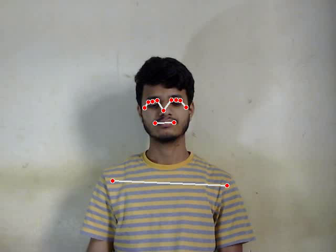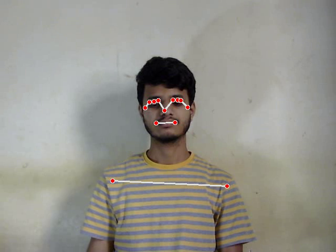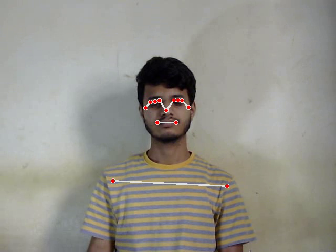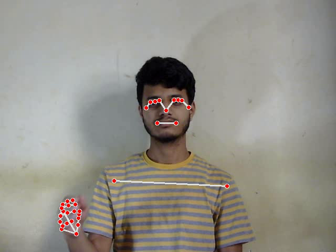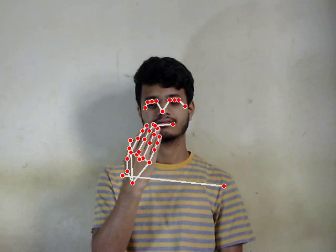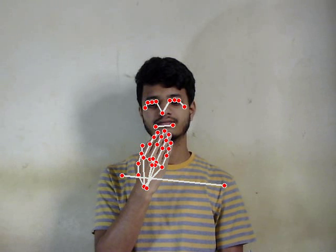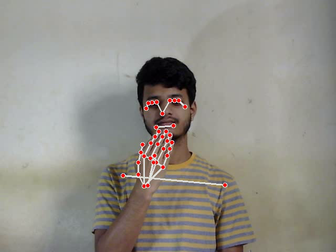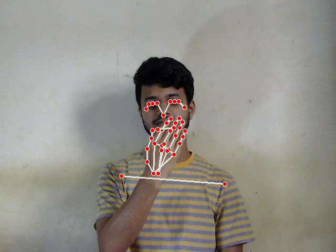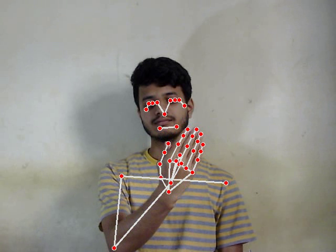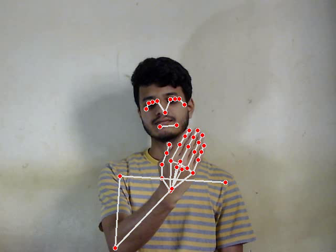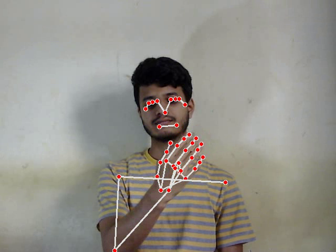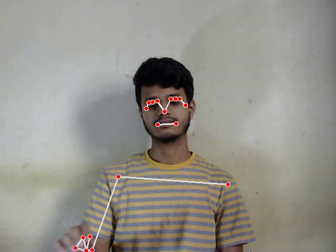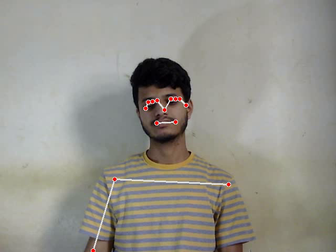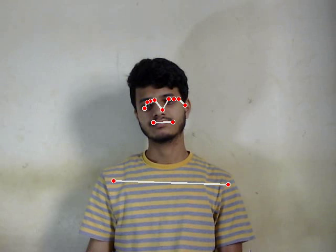thank you